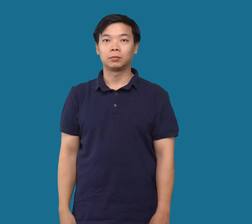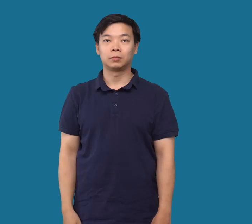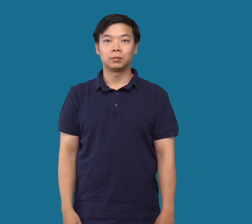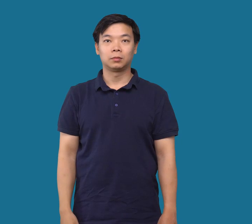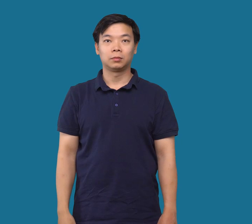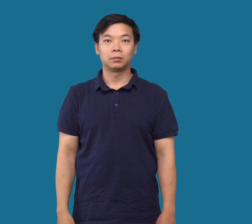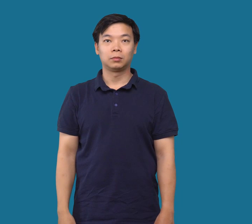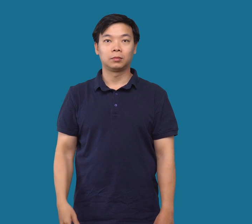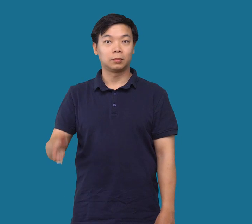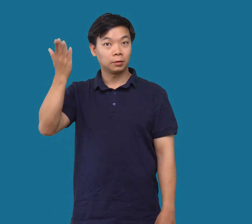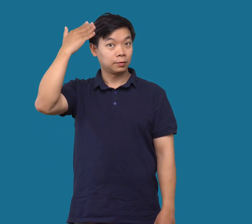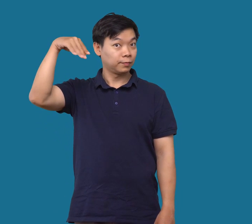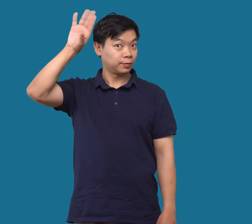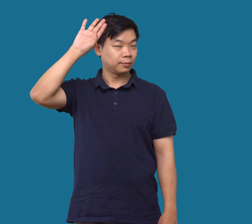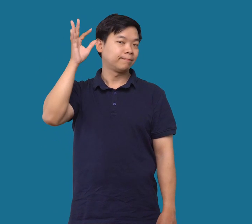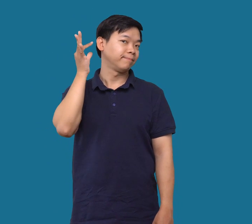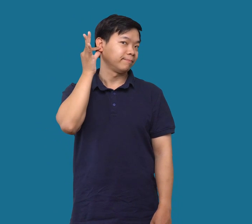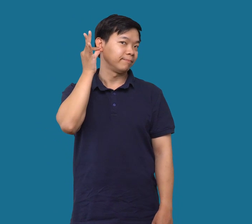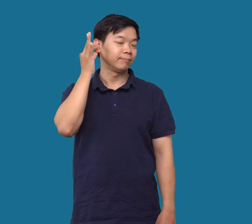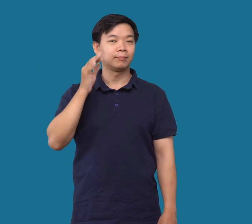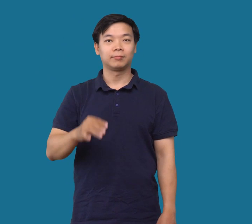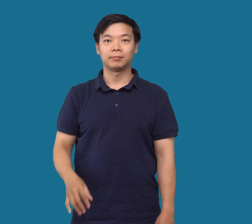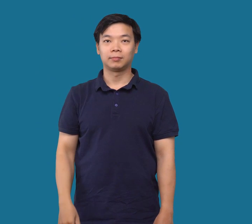cô giáo